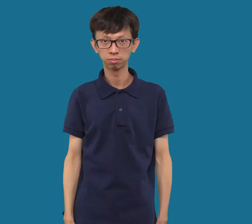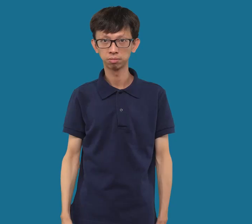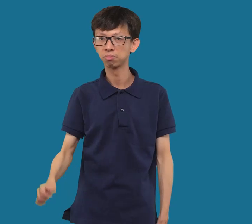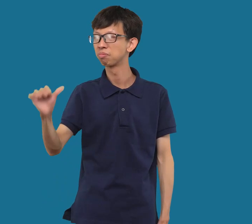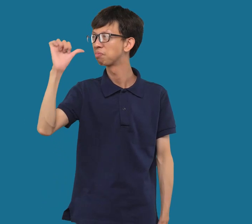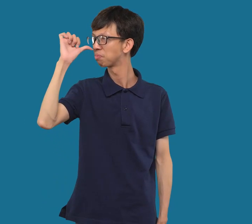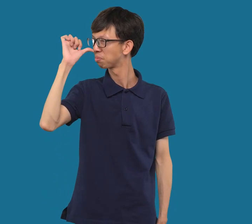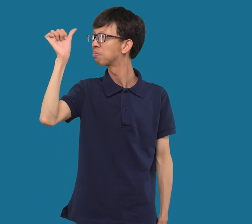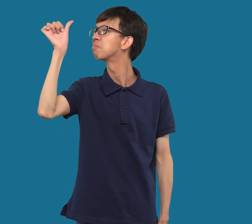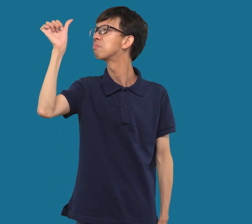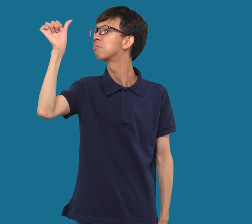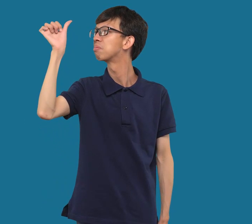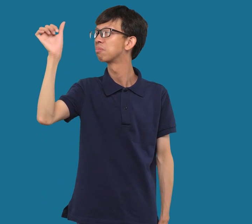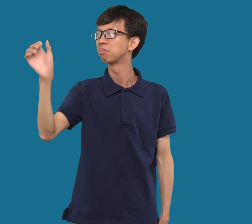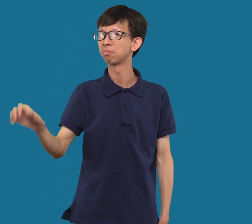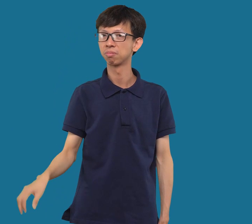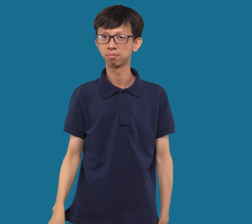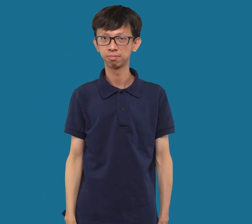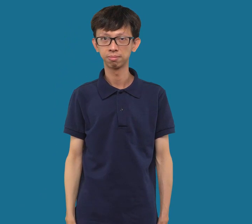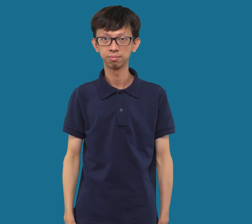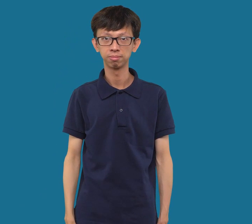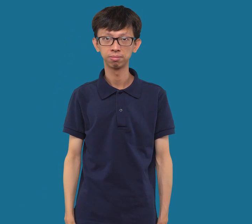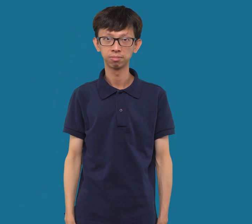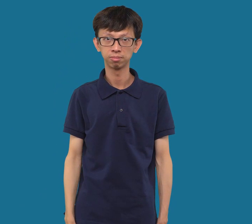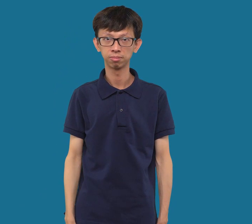sĩ diện